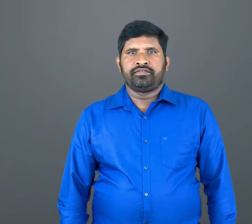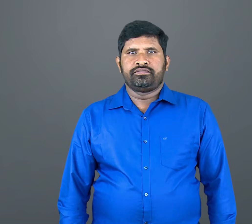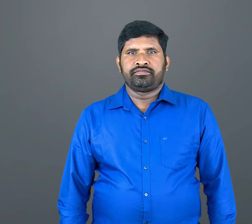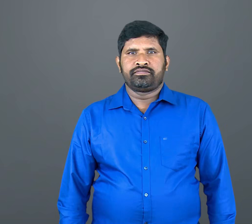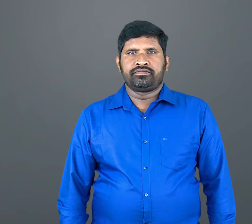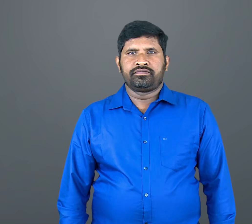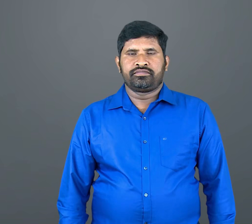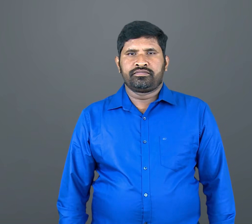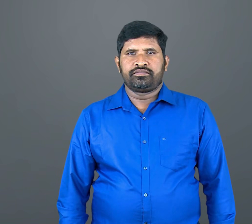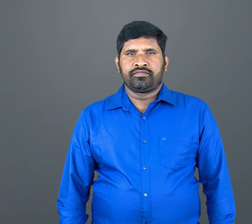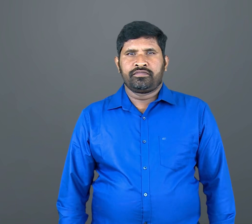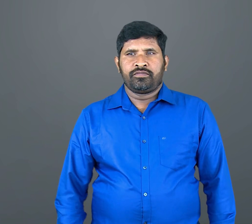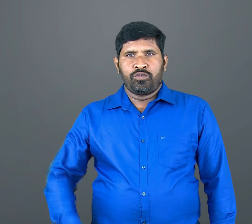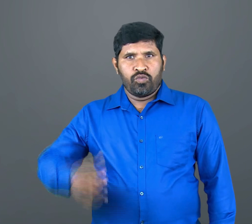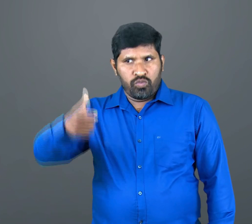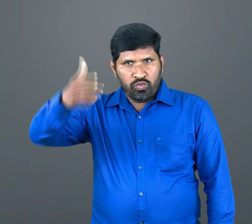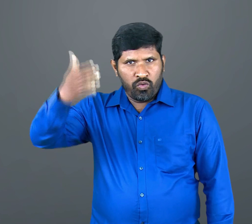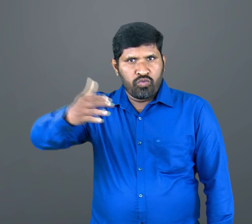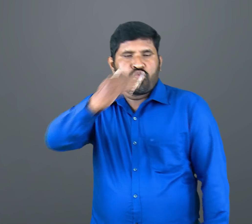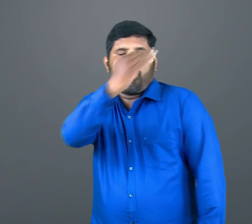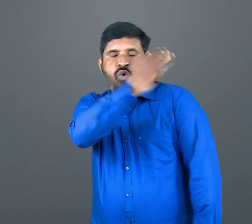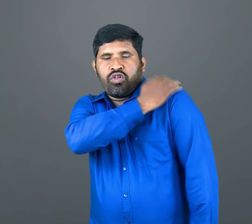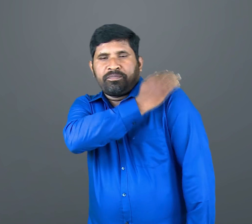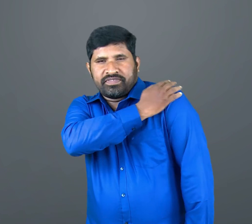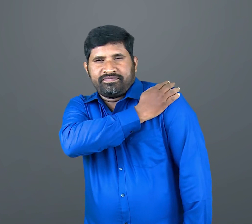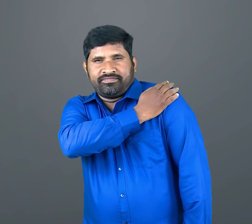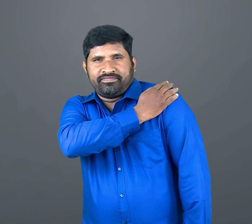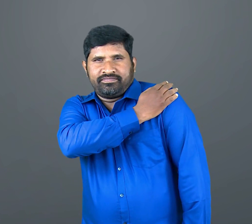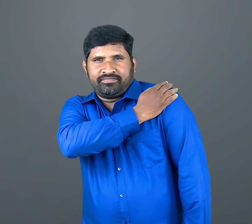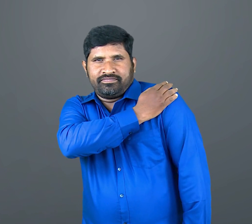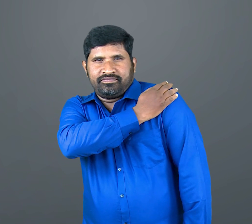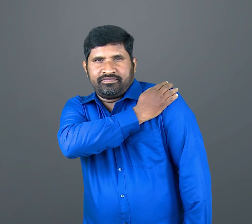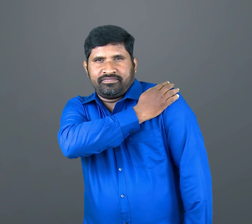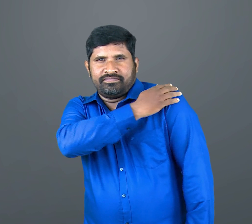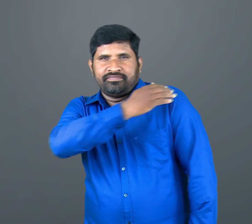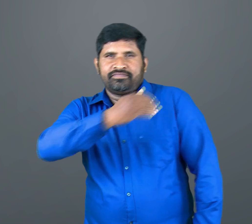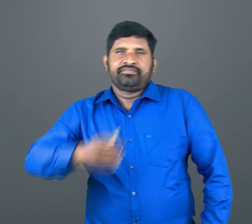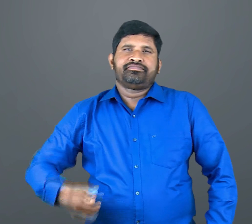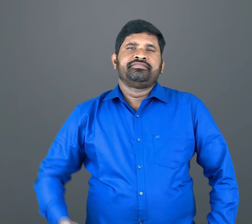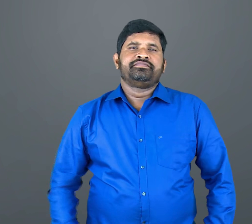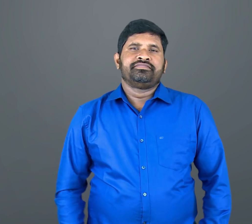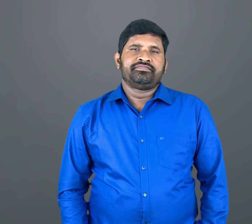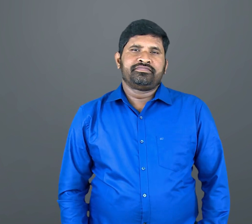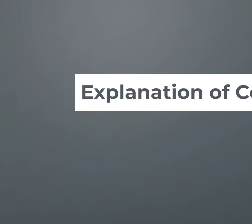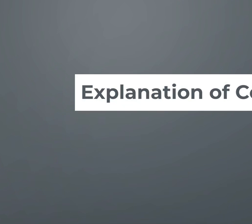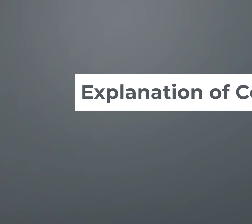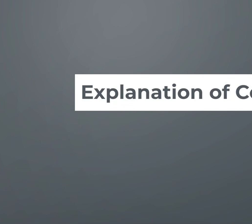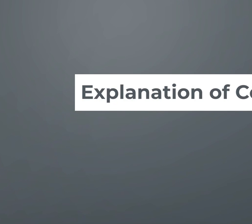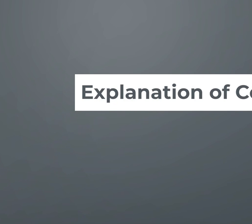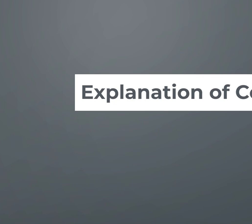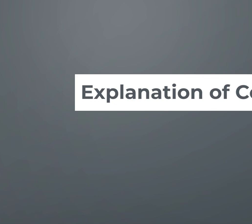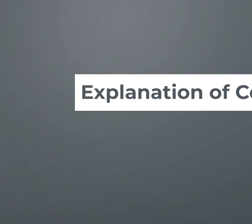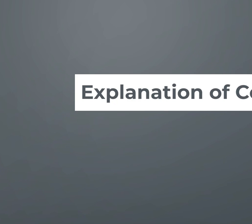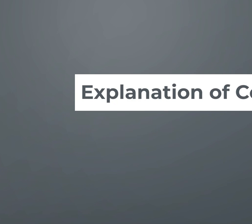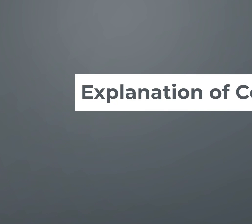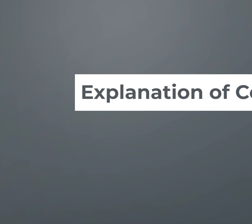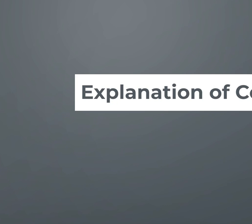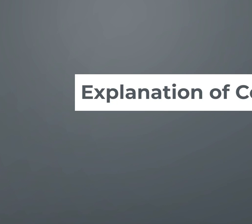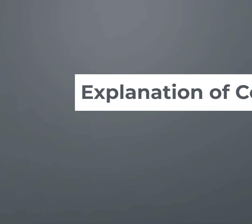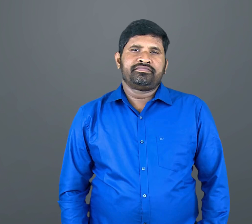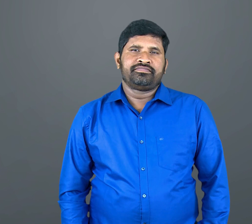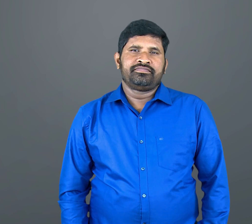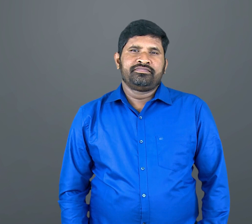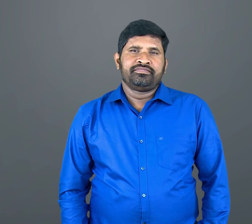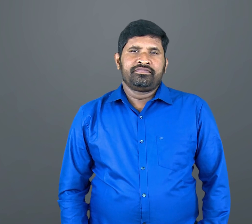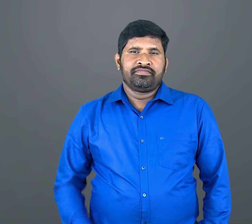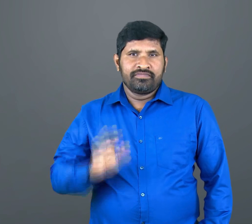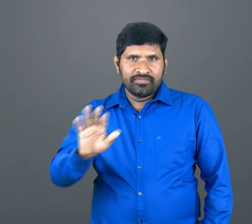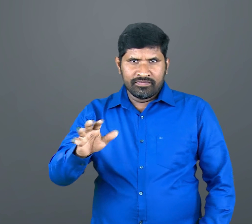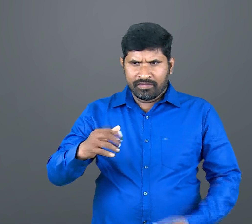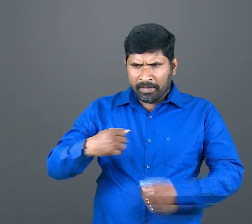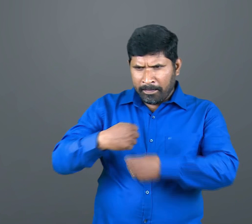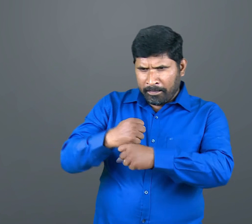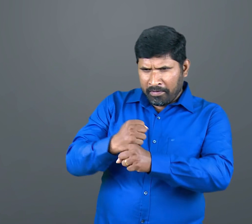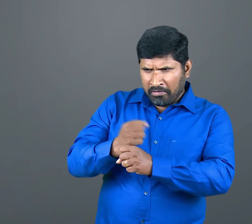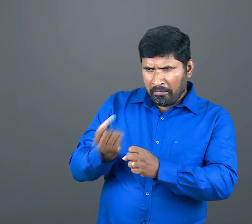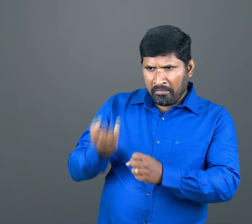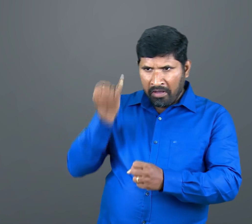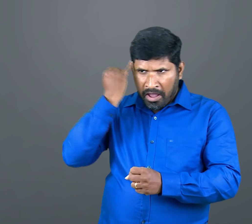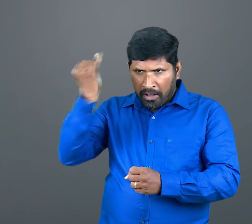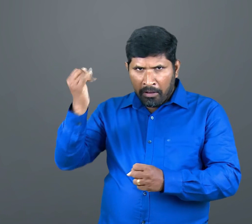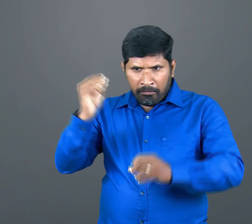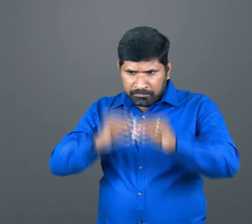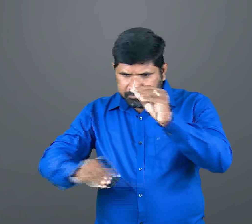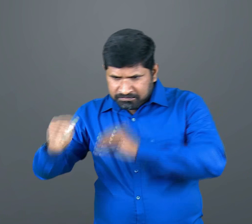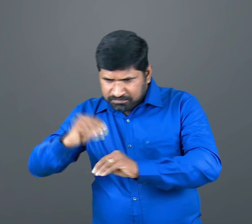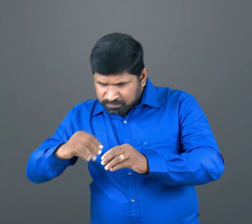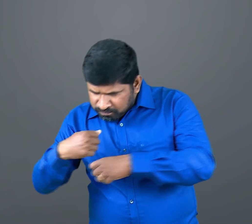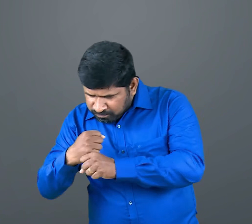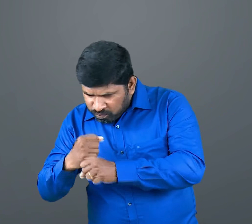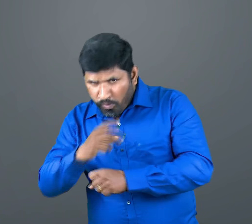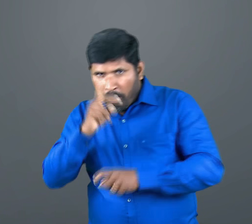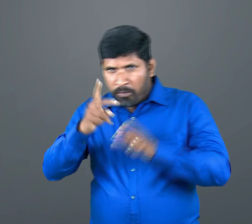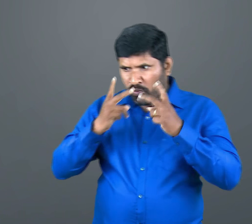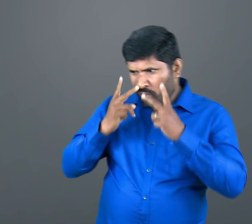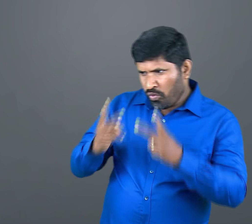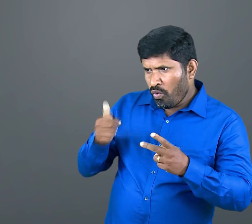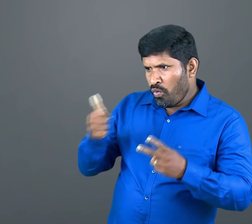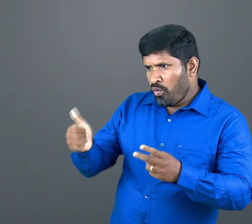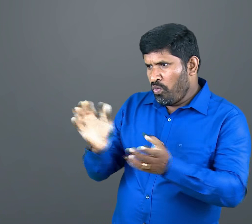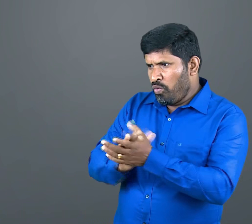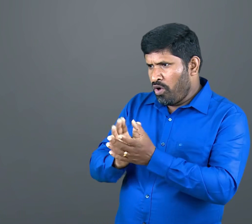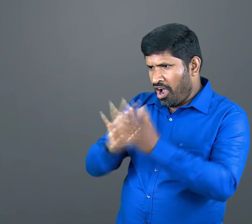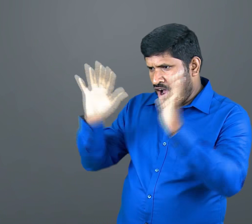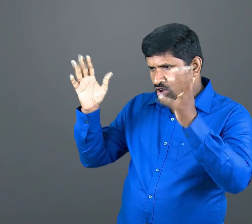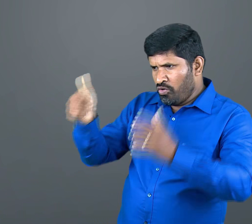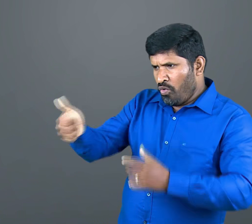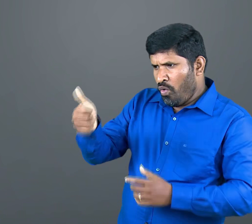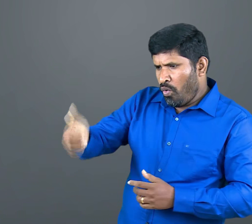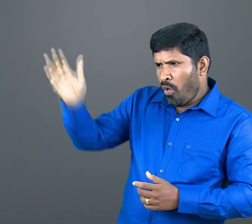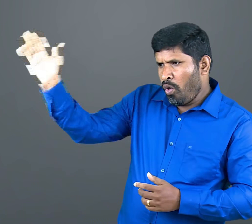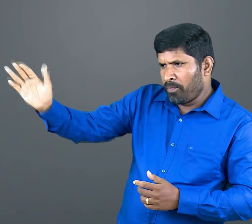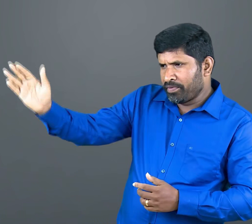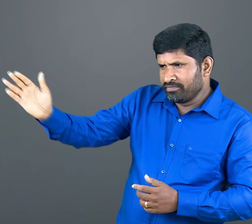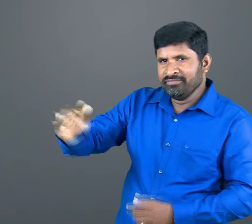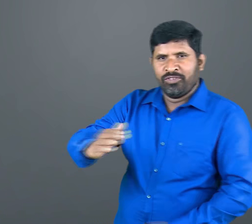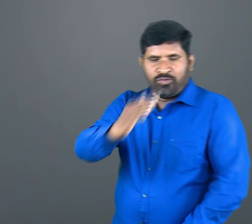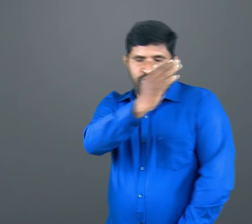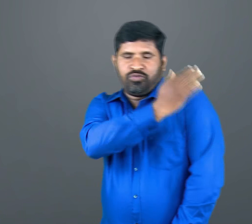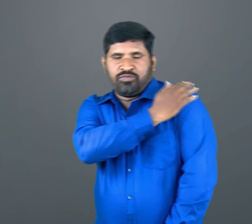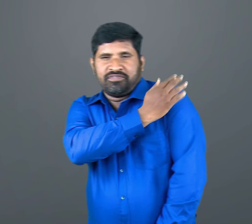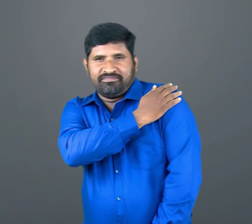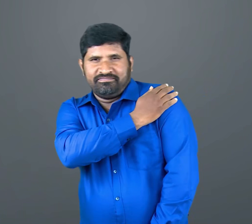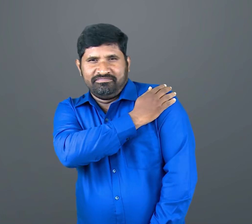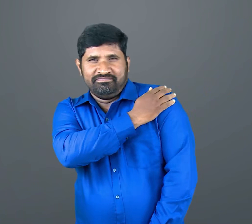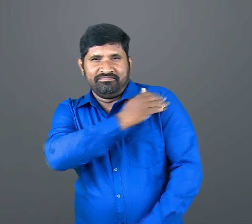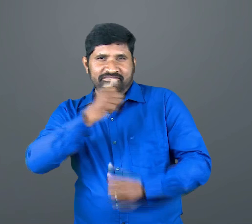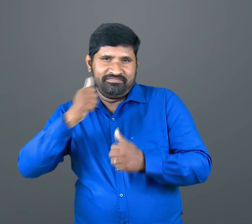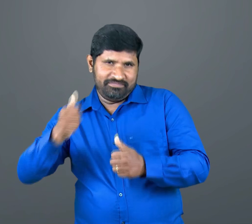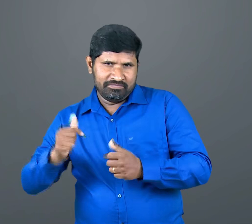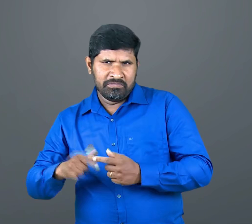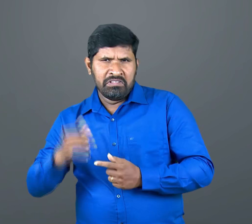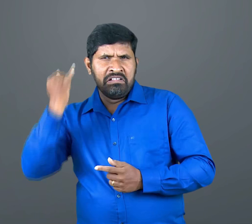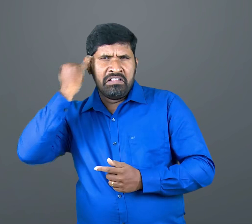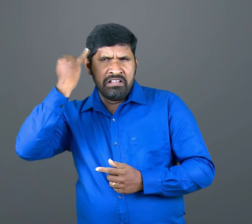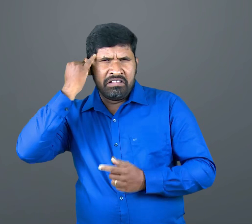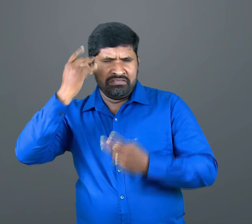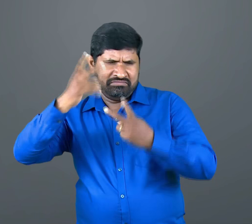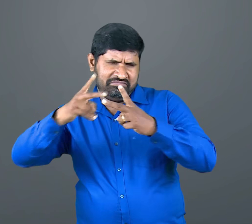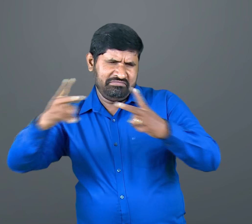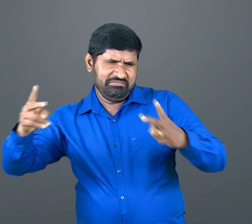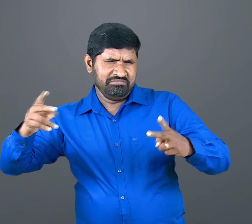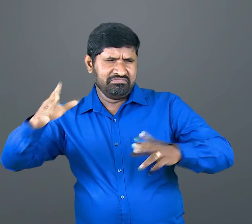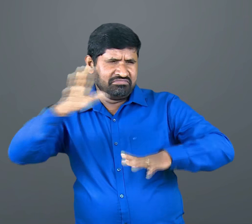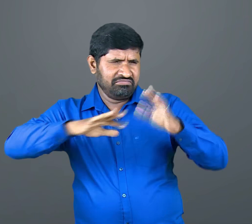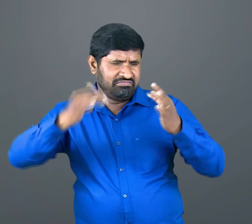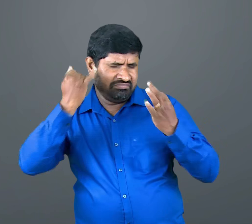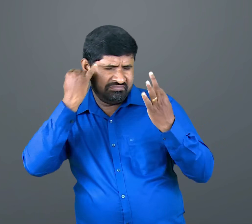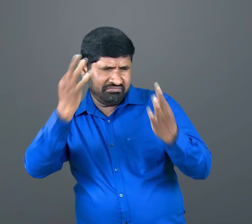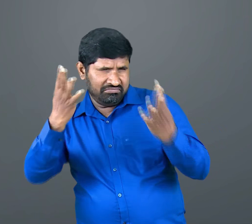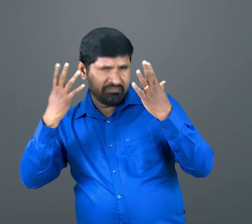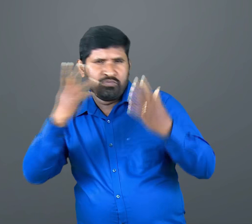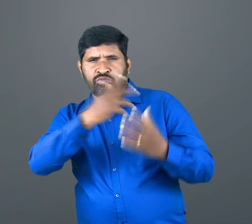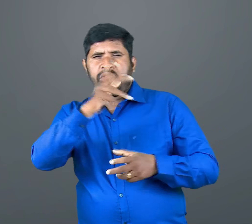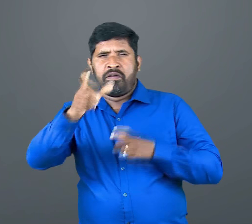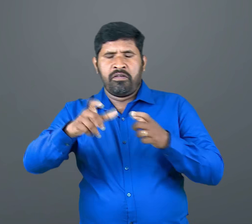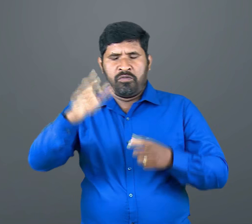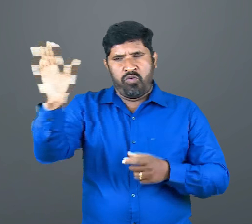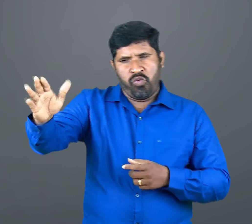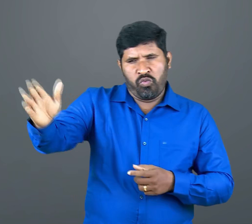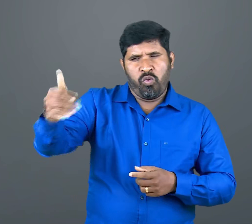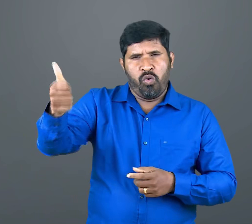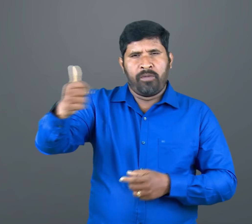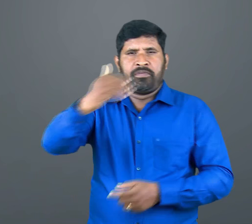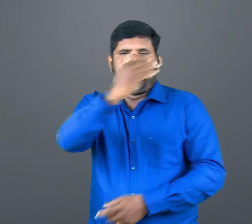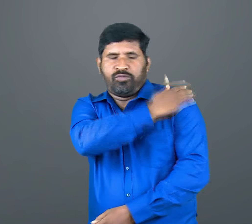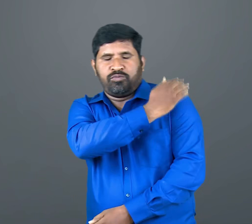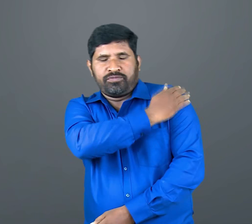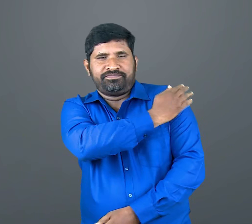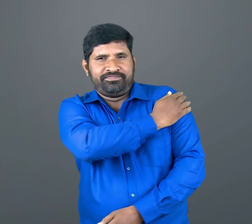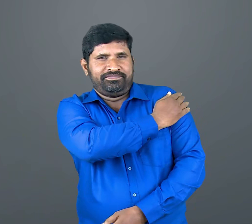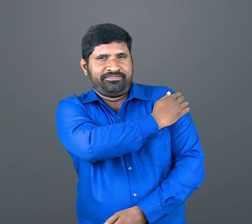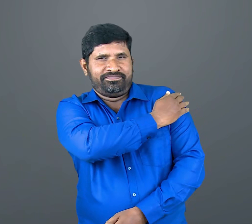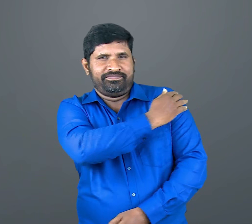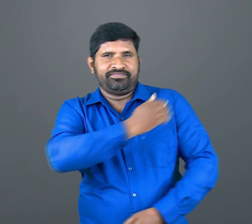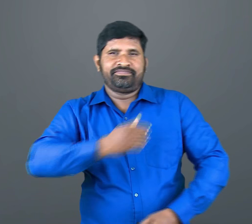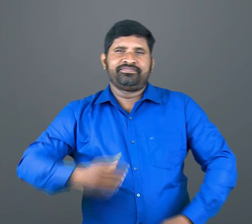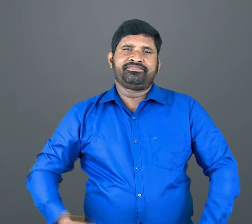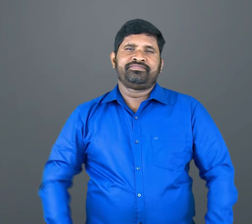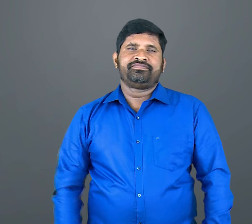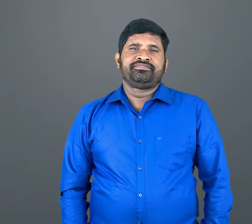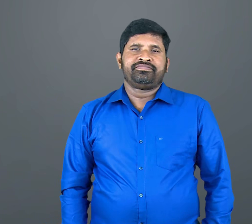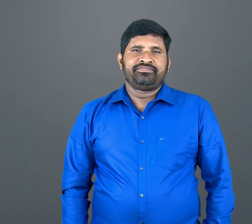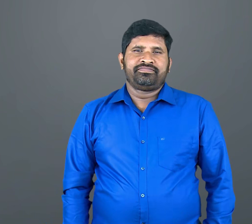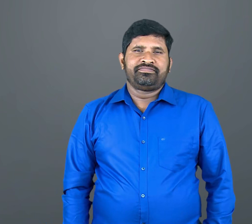Compliments